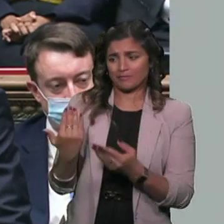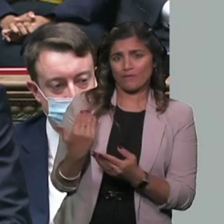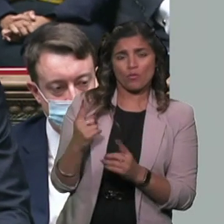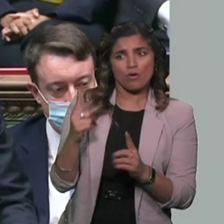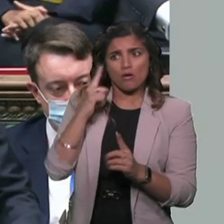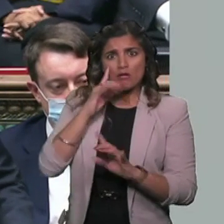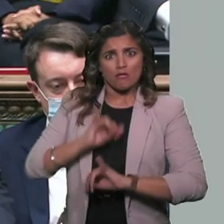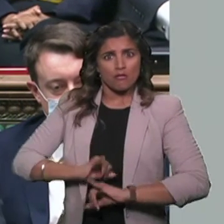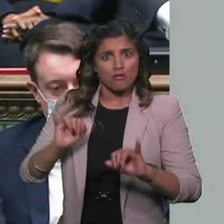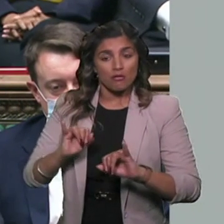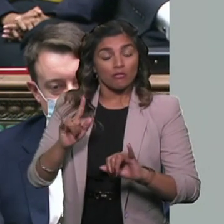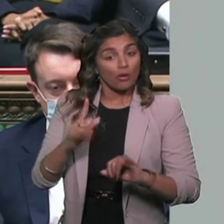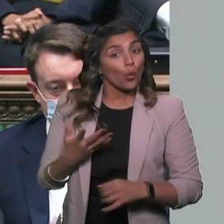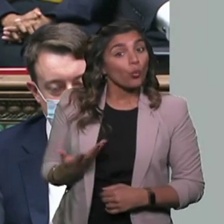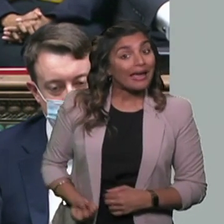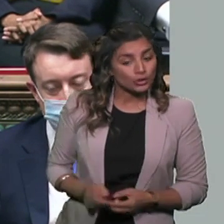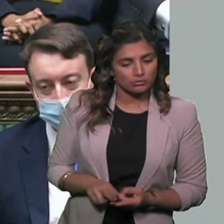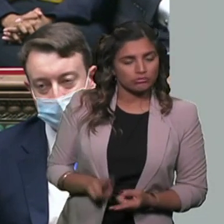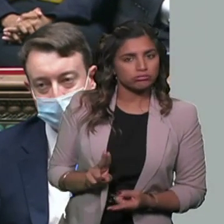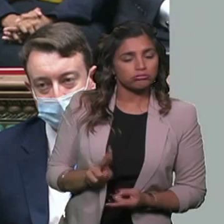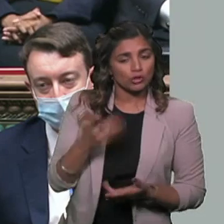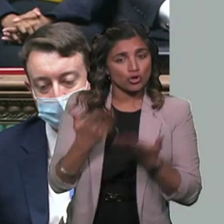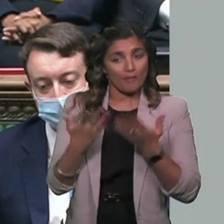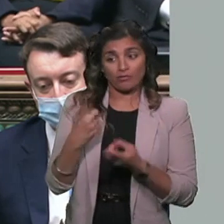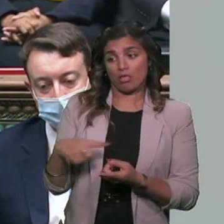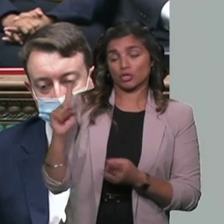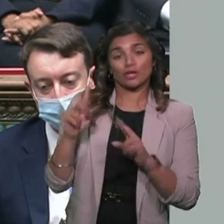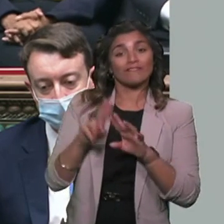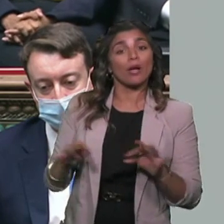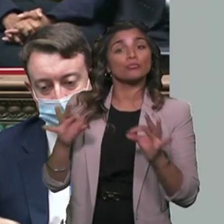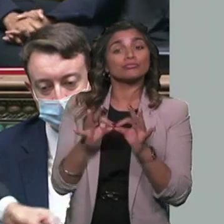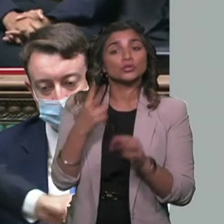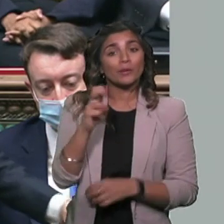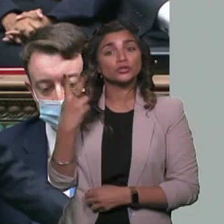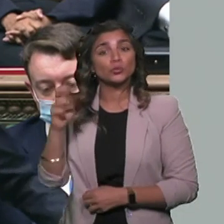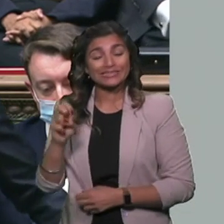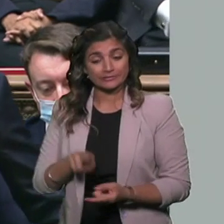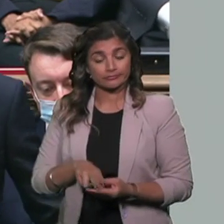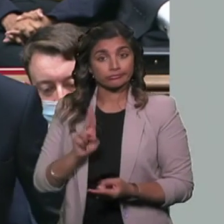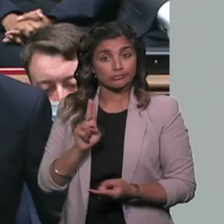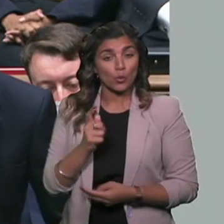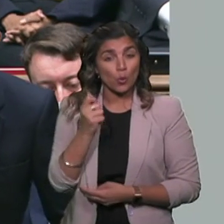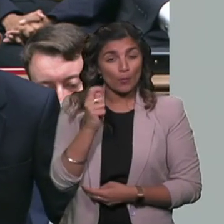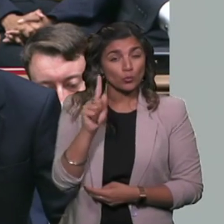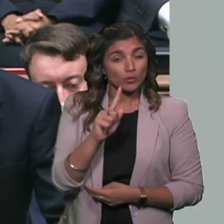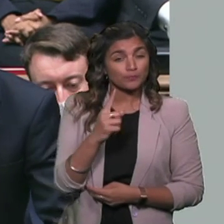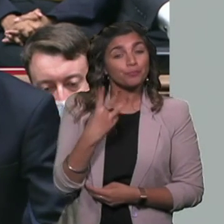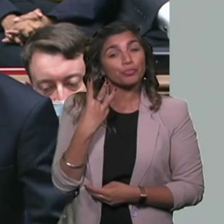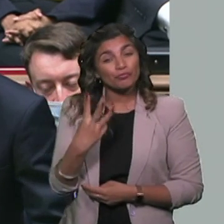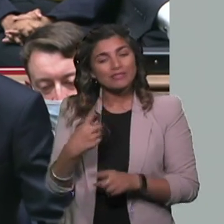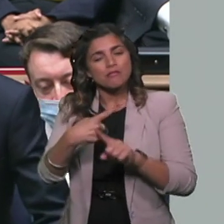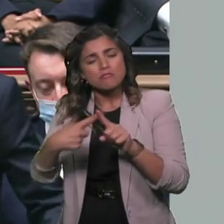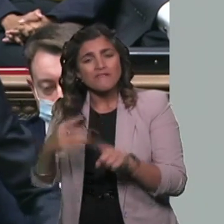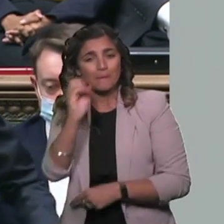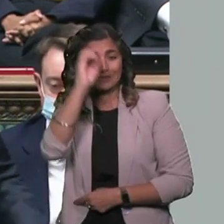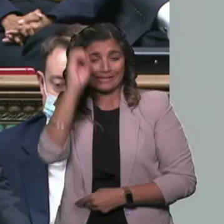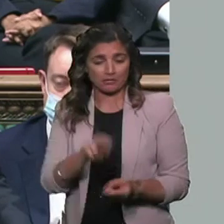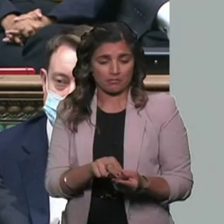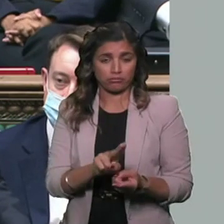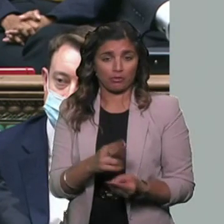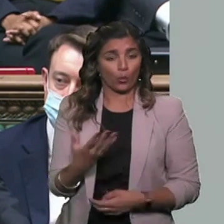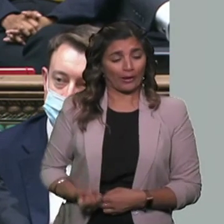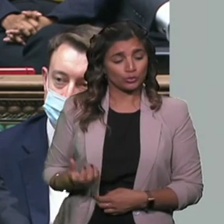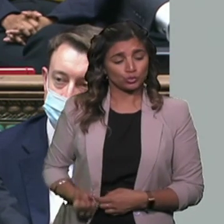Wages are rising: compared with those in February 2020, they have grown in real terms by almost 3.5%.